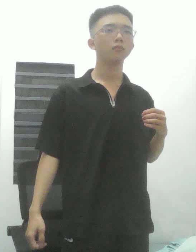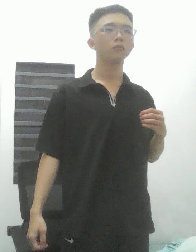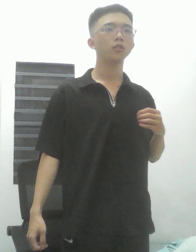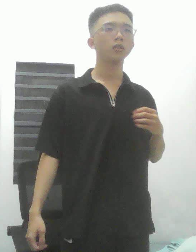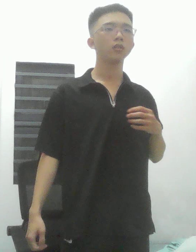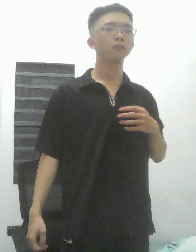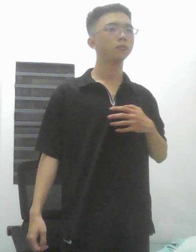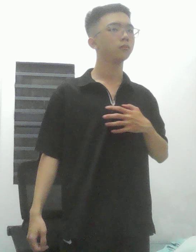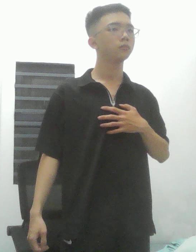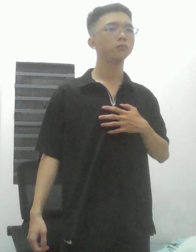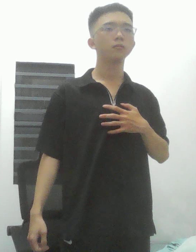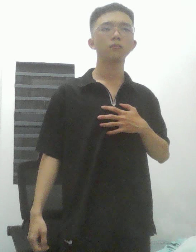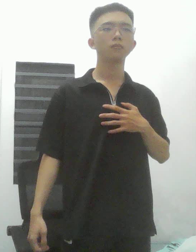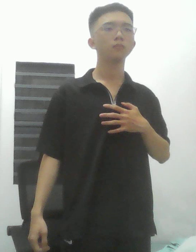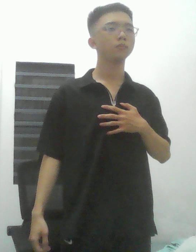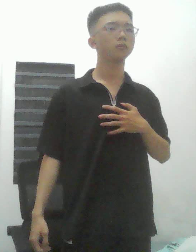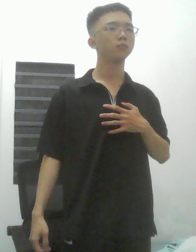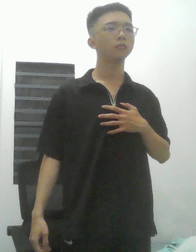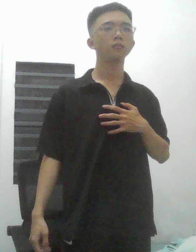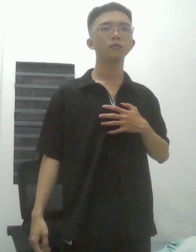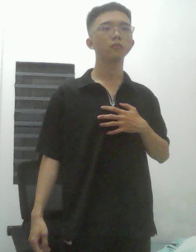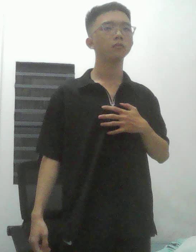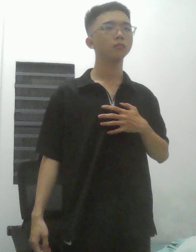khong thich